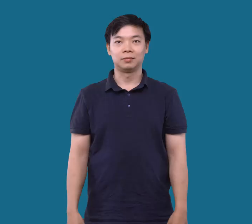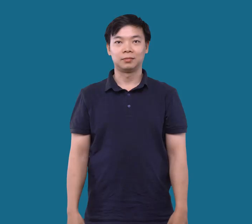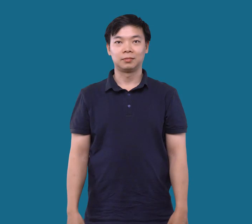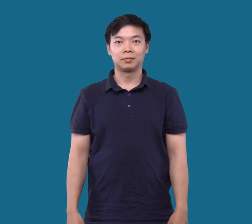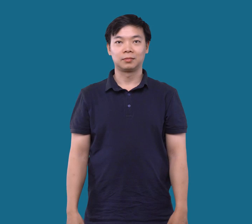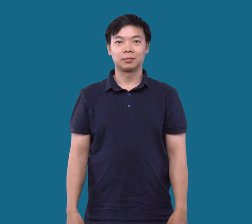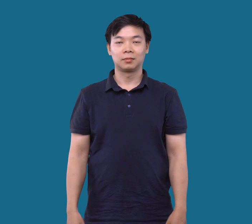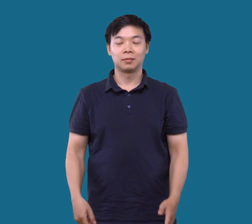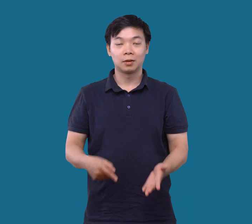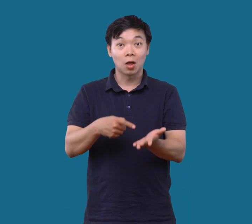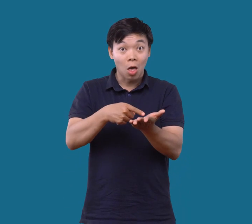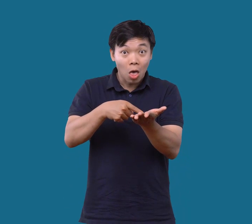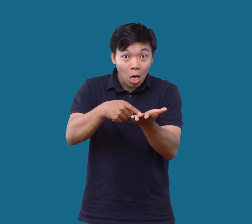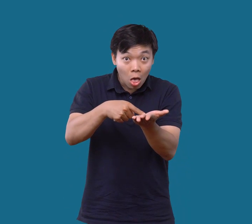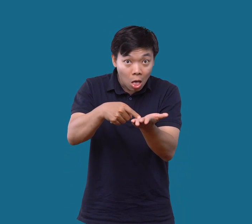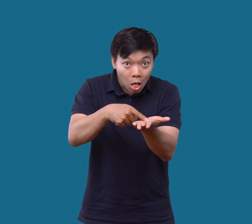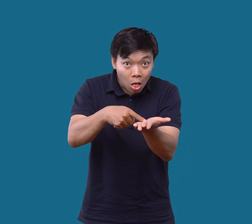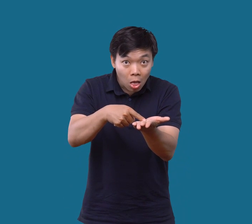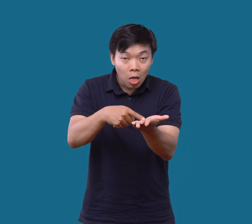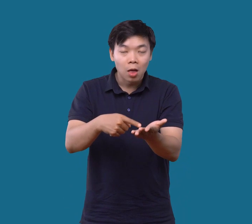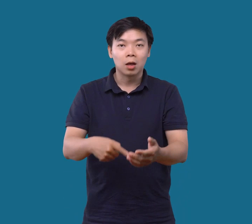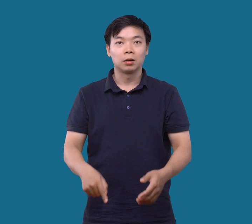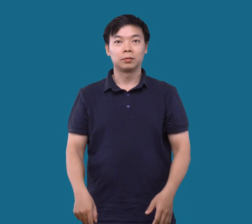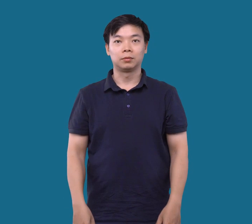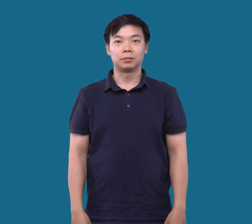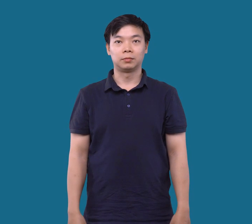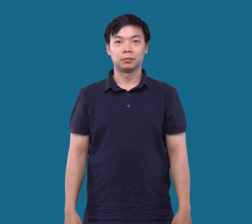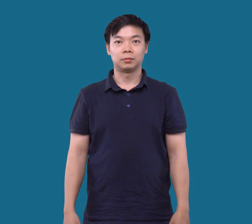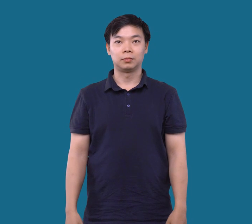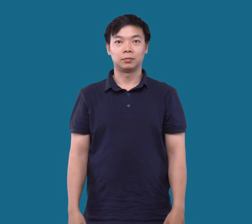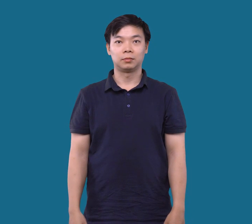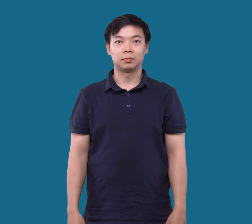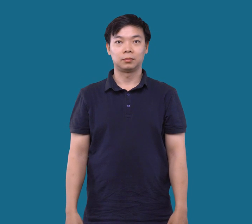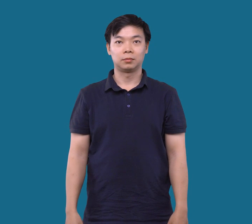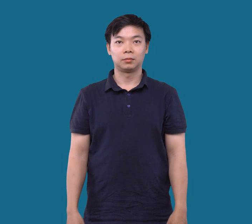mê tín